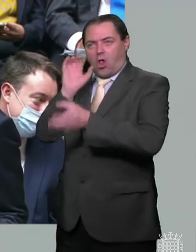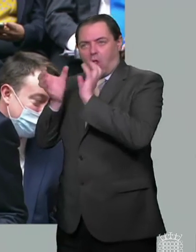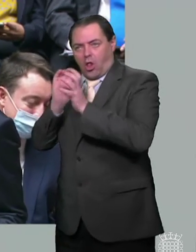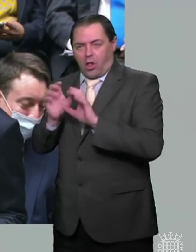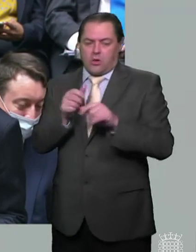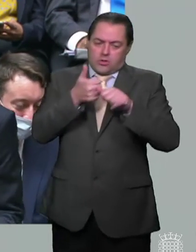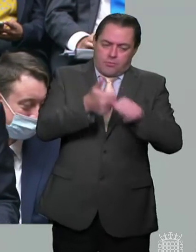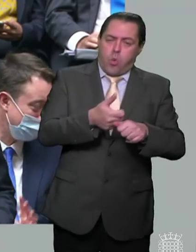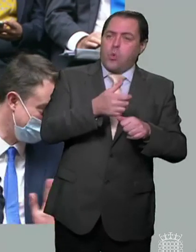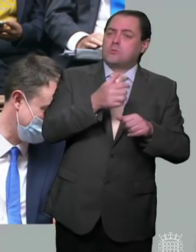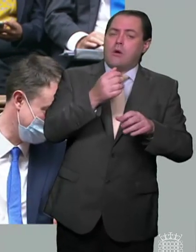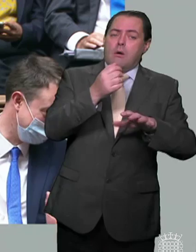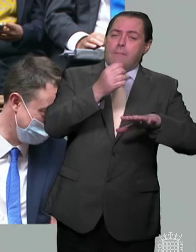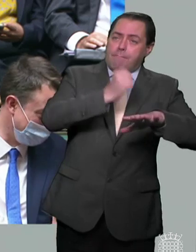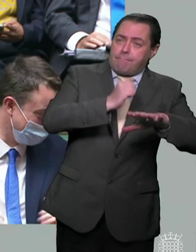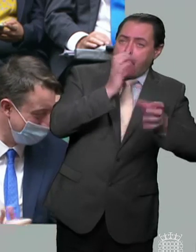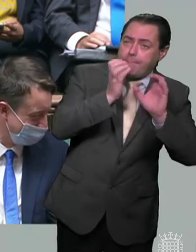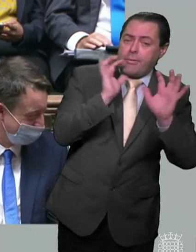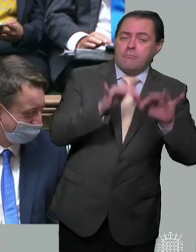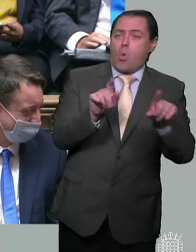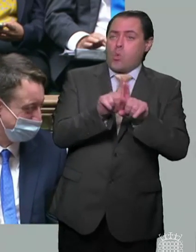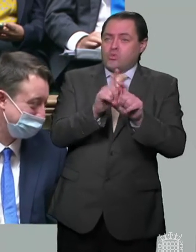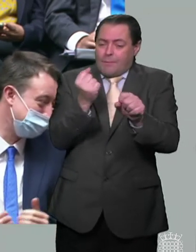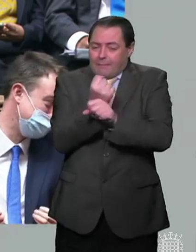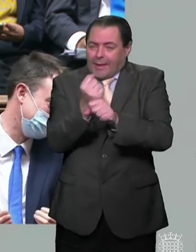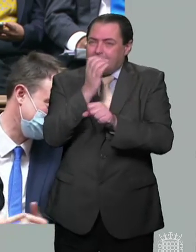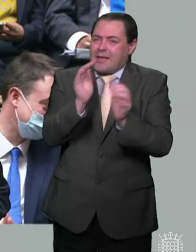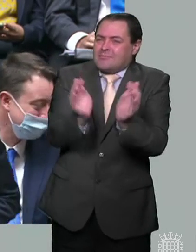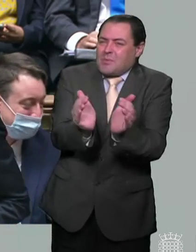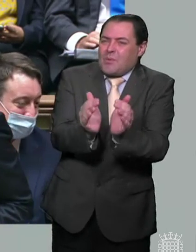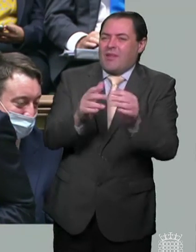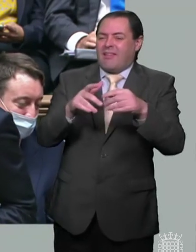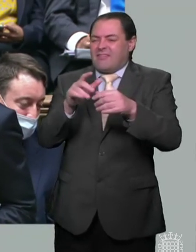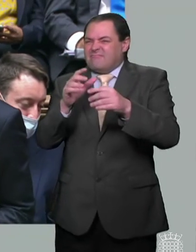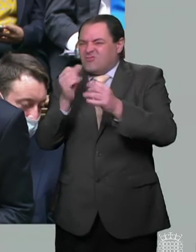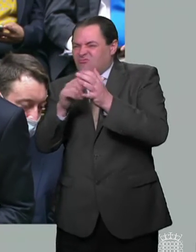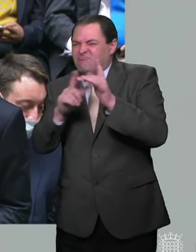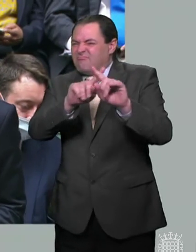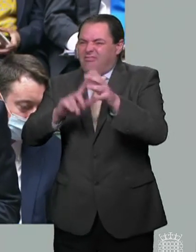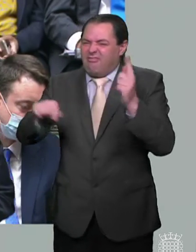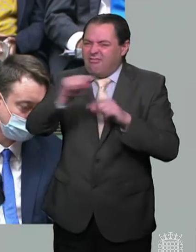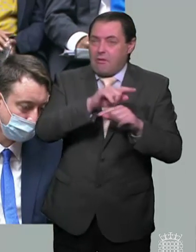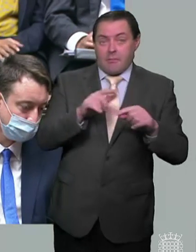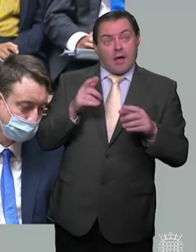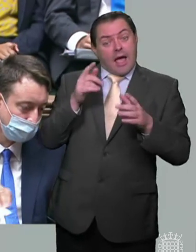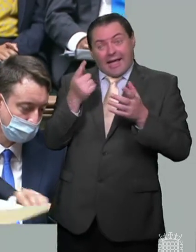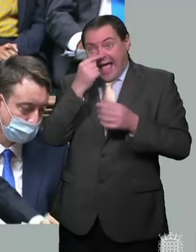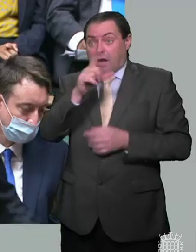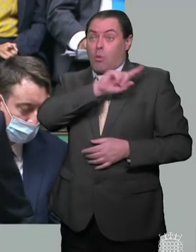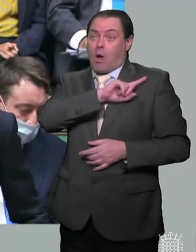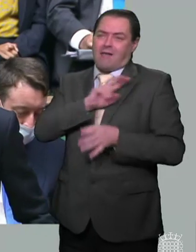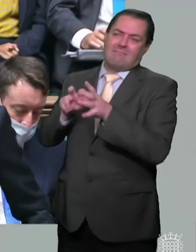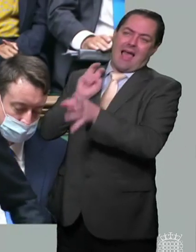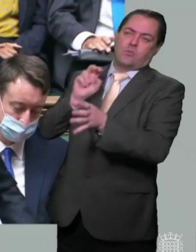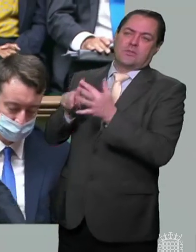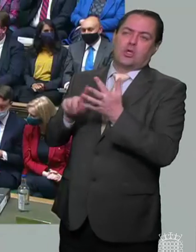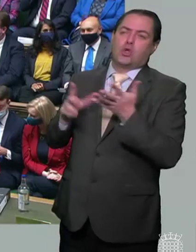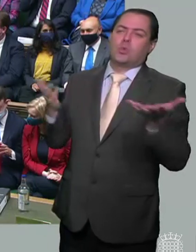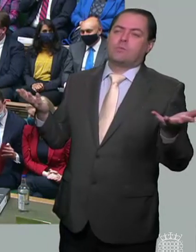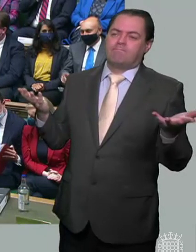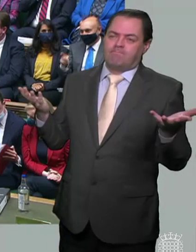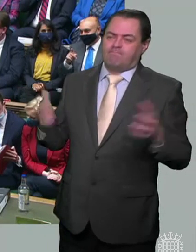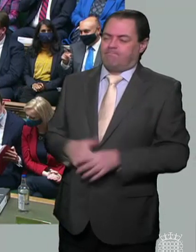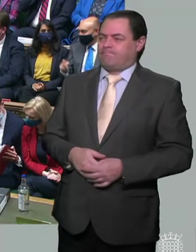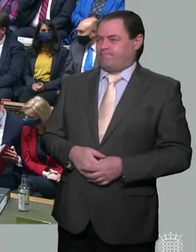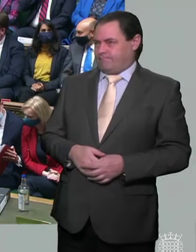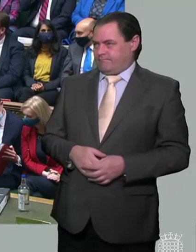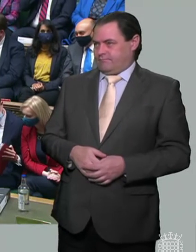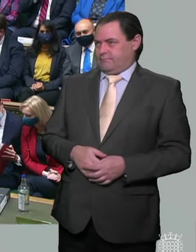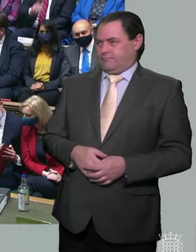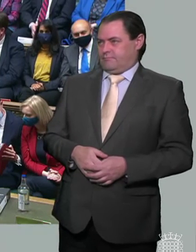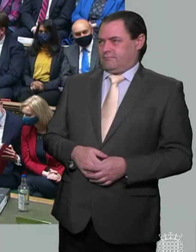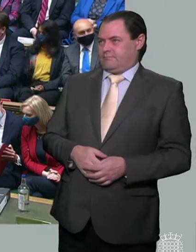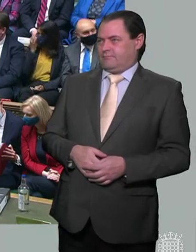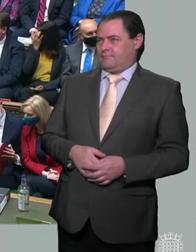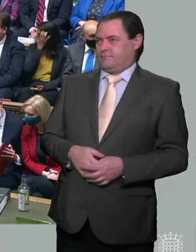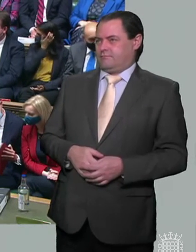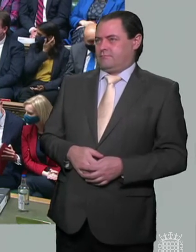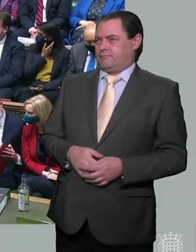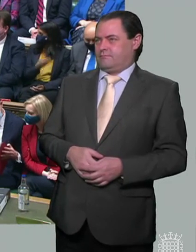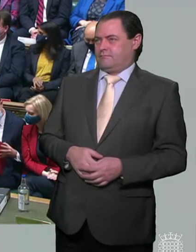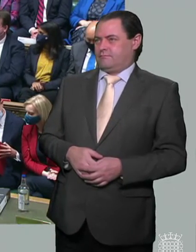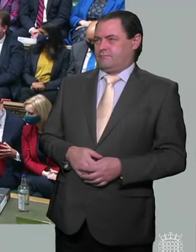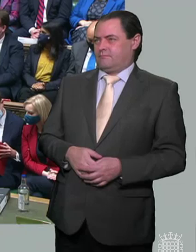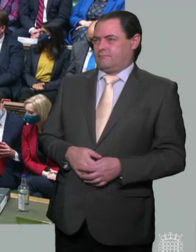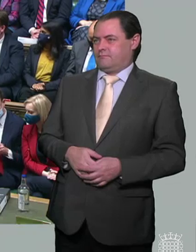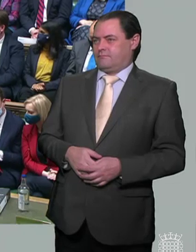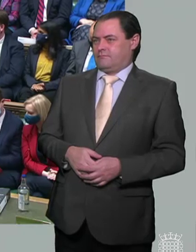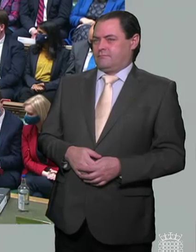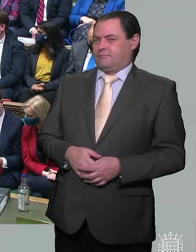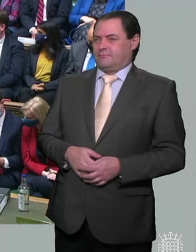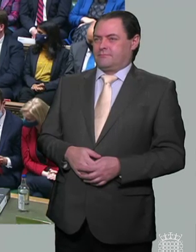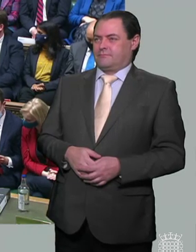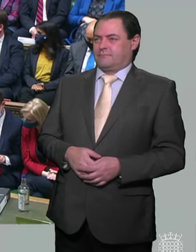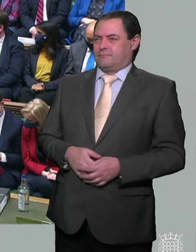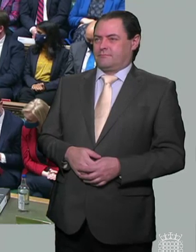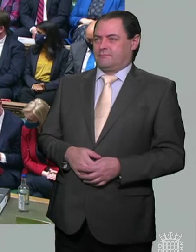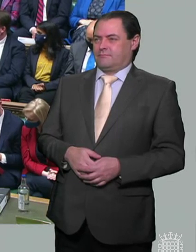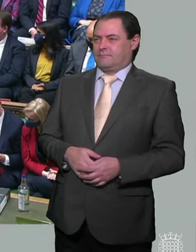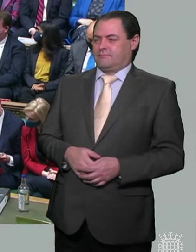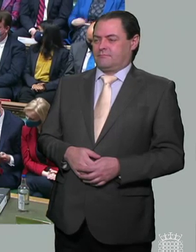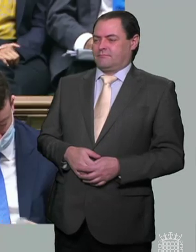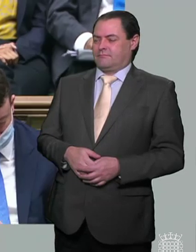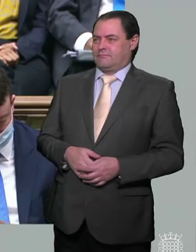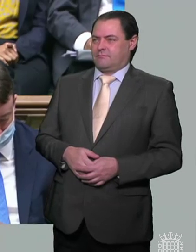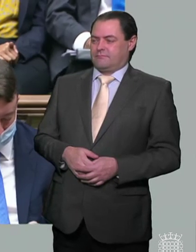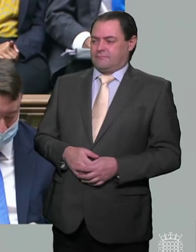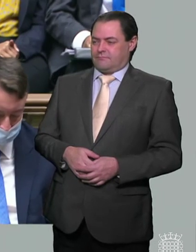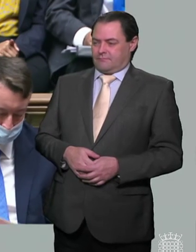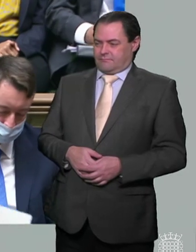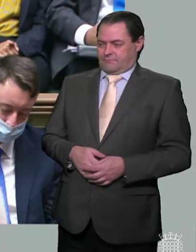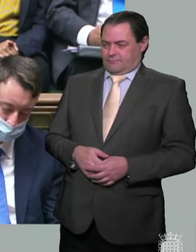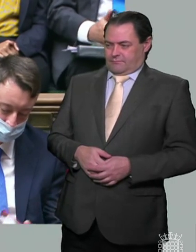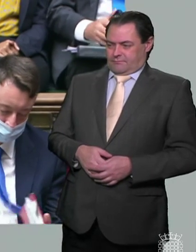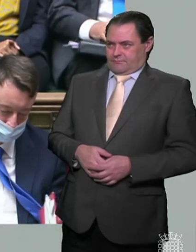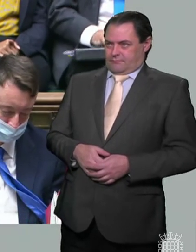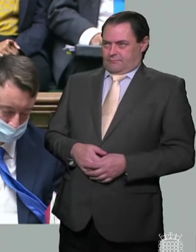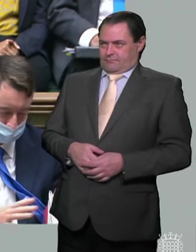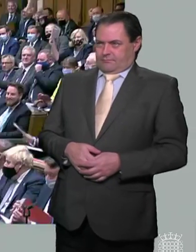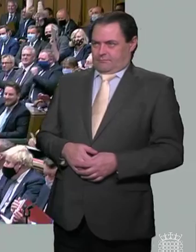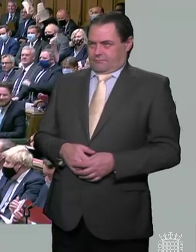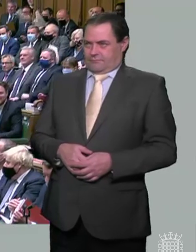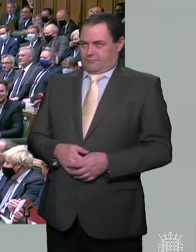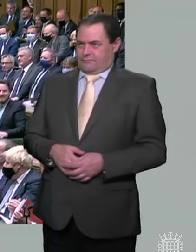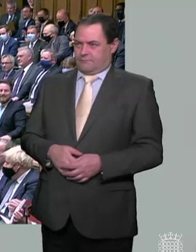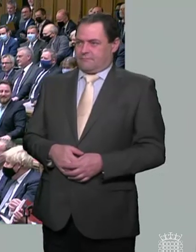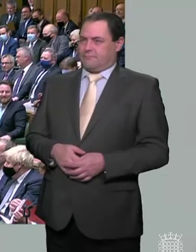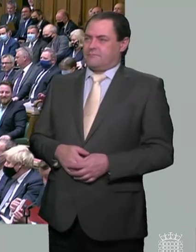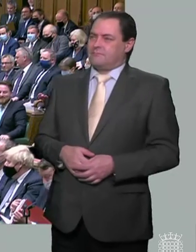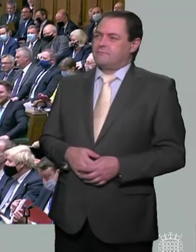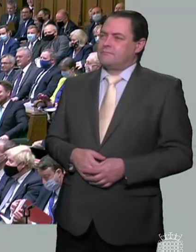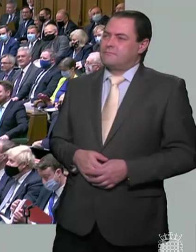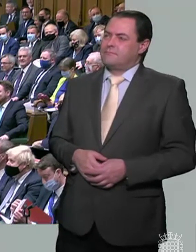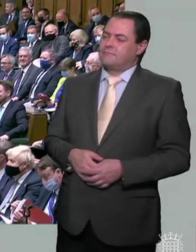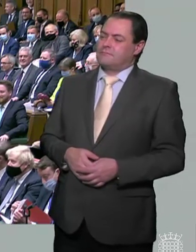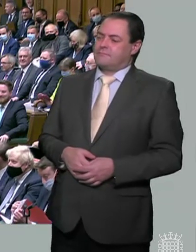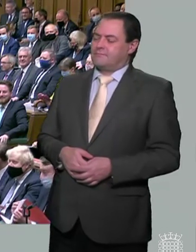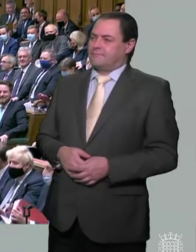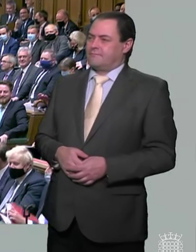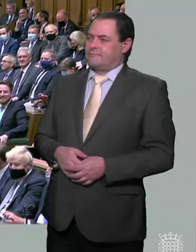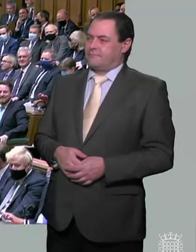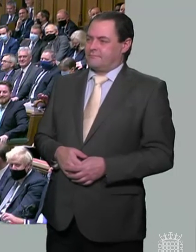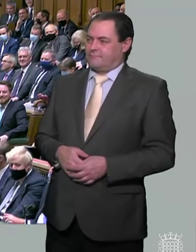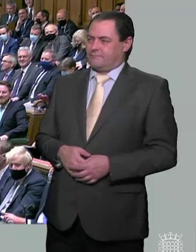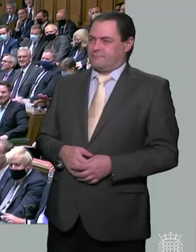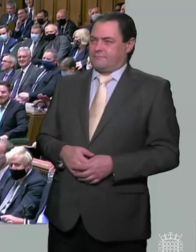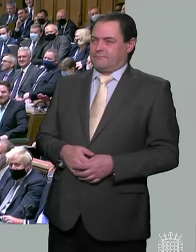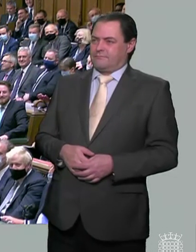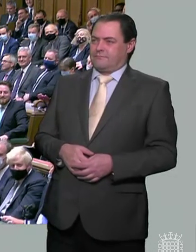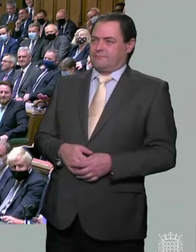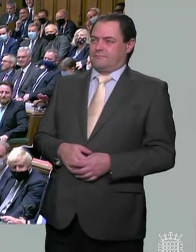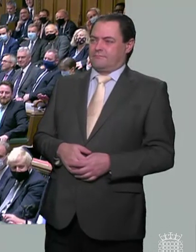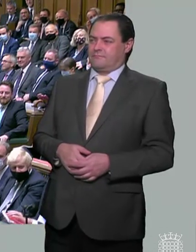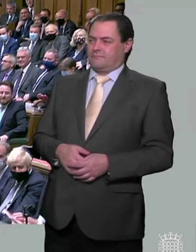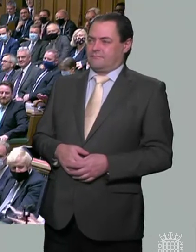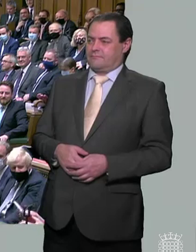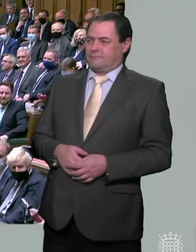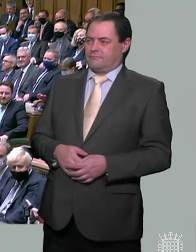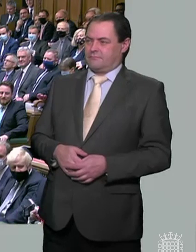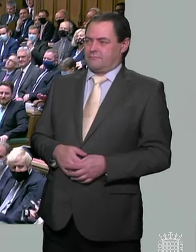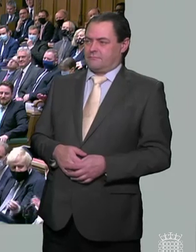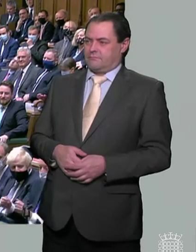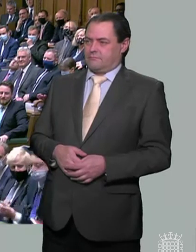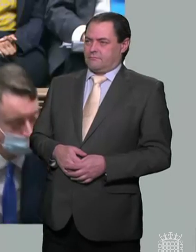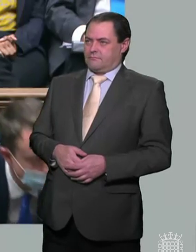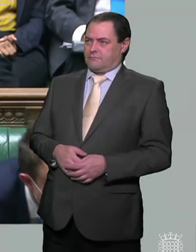back pubs and public health; and they are only possible because we have left the European Union.